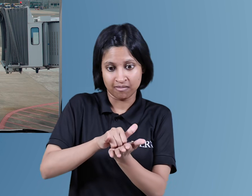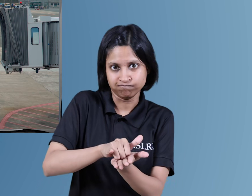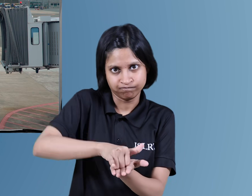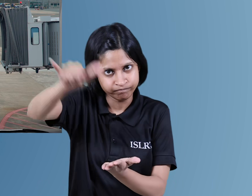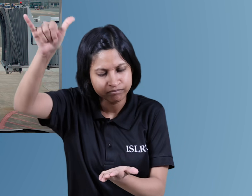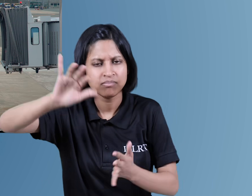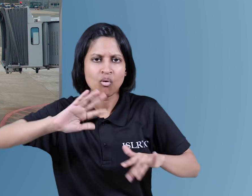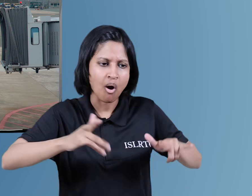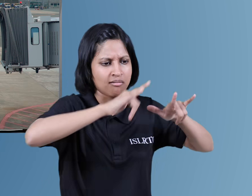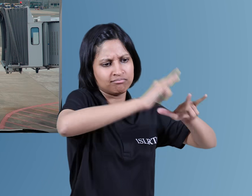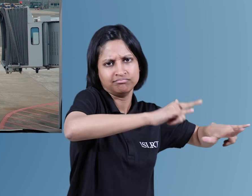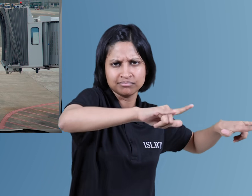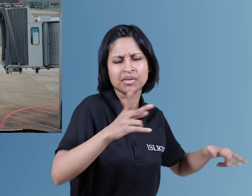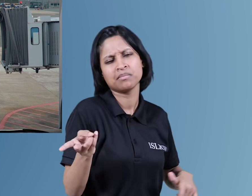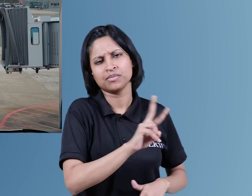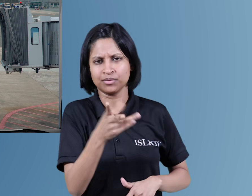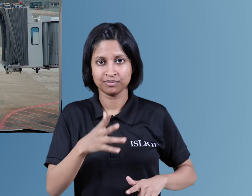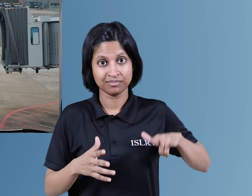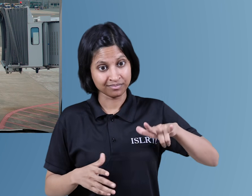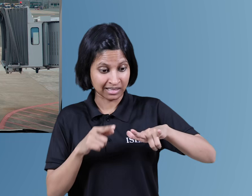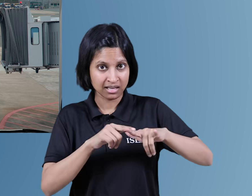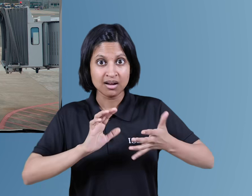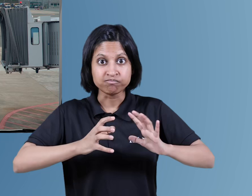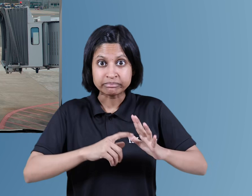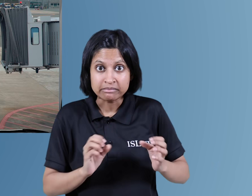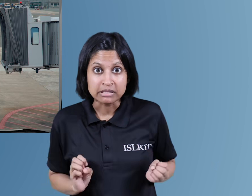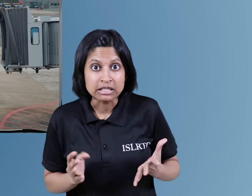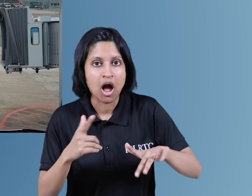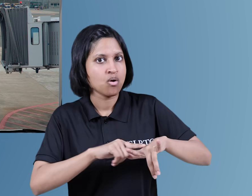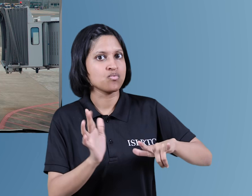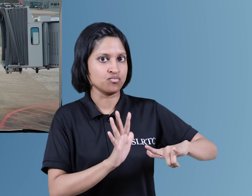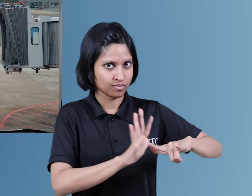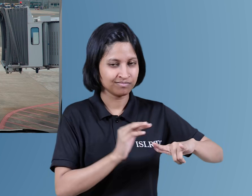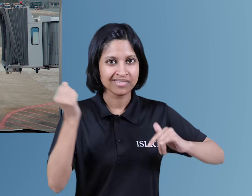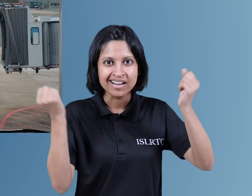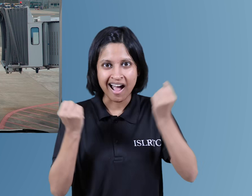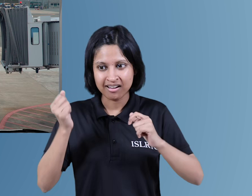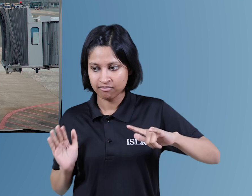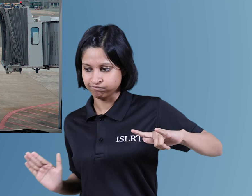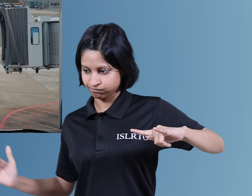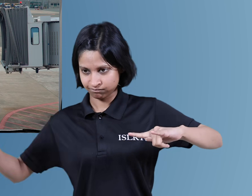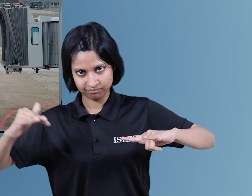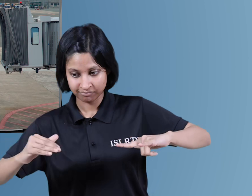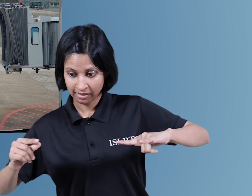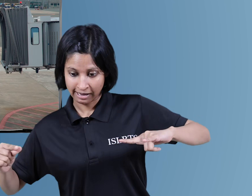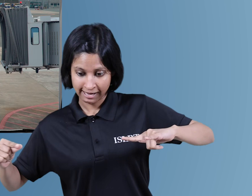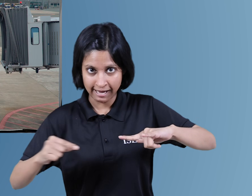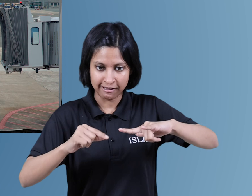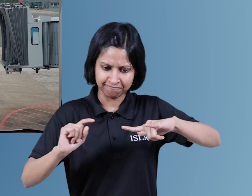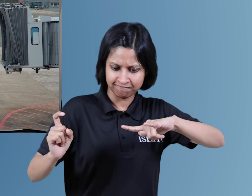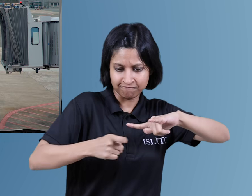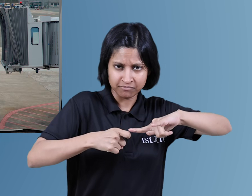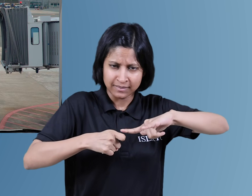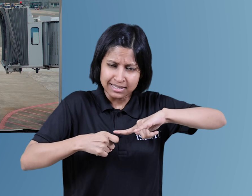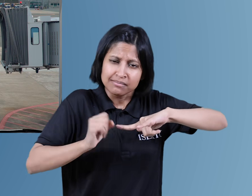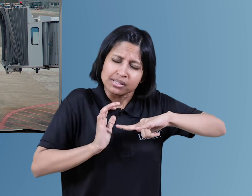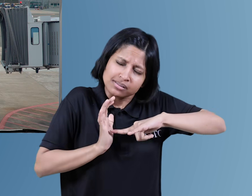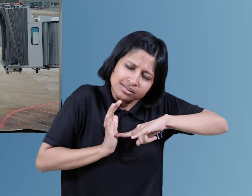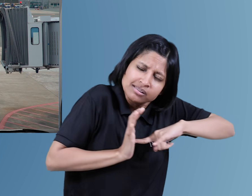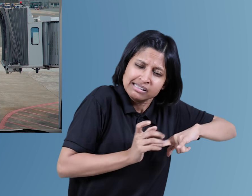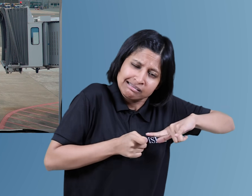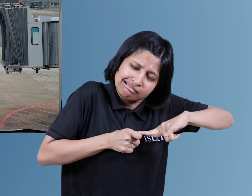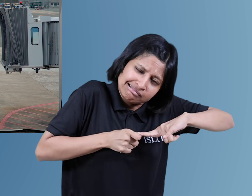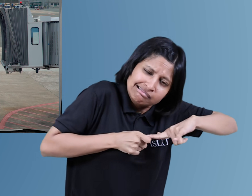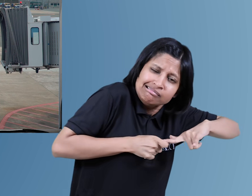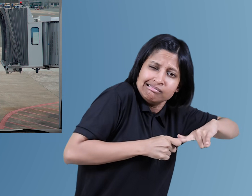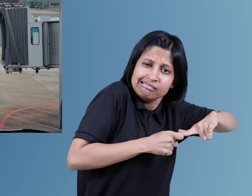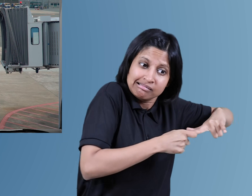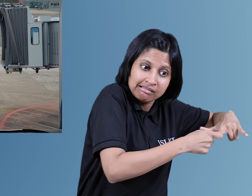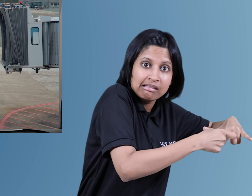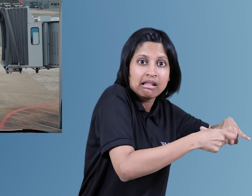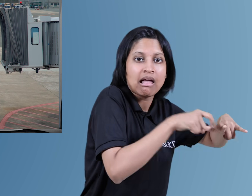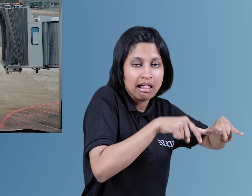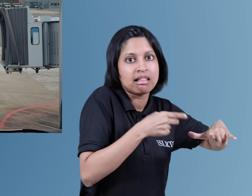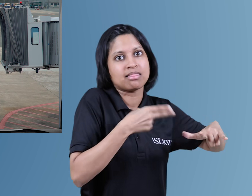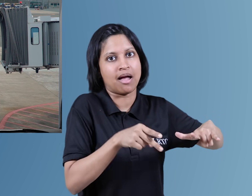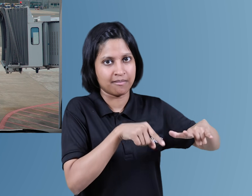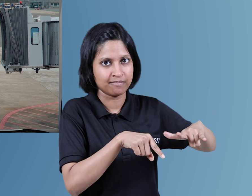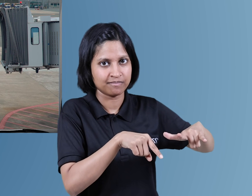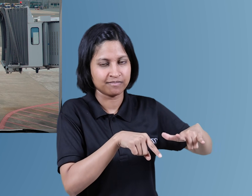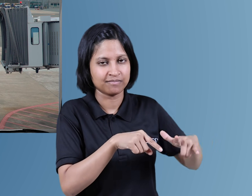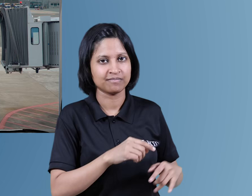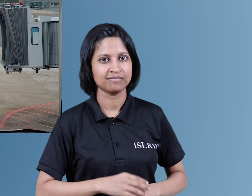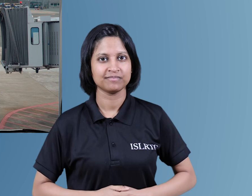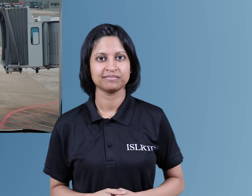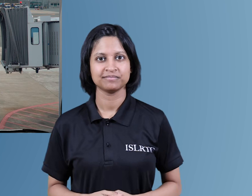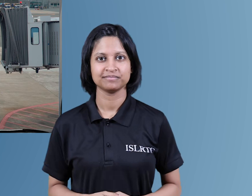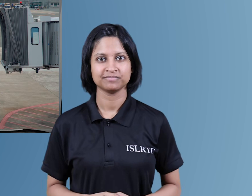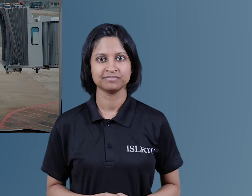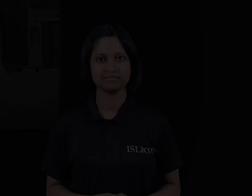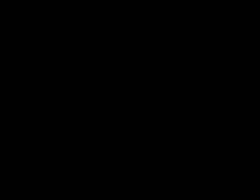The action of moving an aircraft backward from the gate for takeoff or parking using a specialized vehicle without starting the engine, done solely to move the aircraft backward.